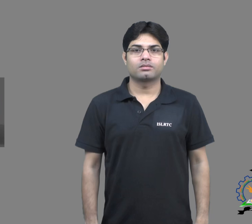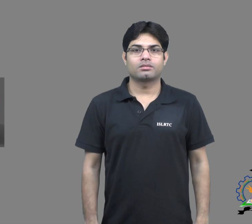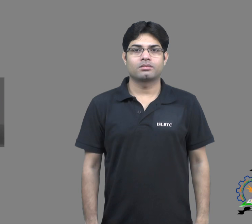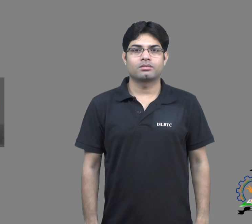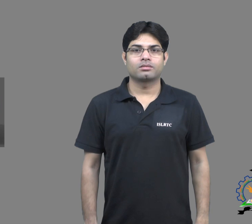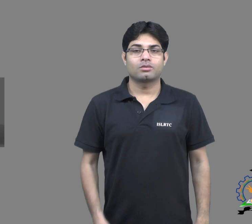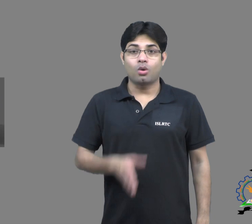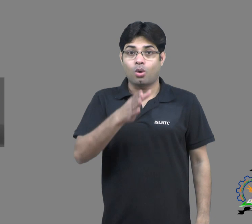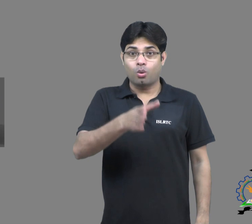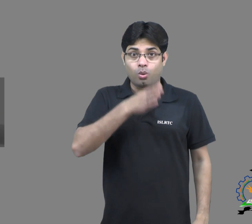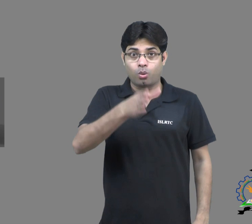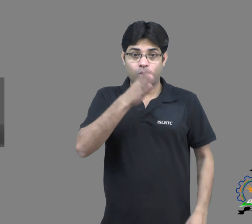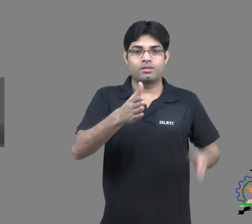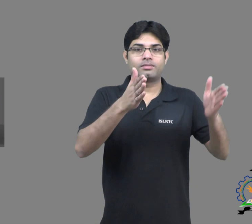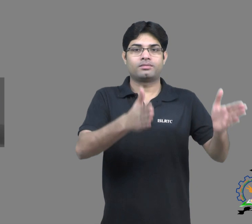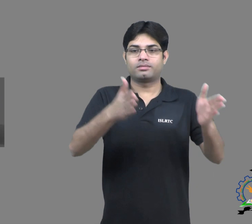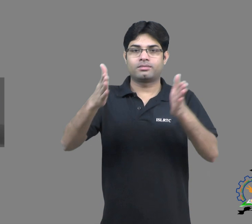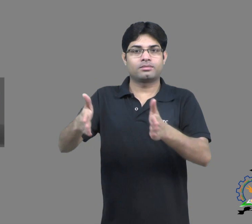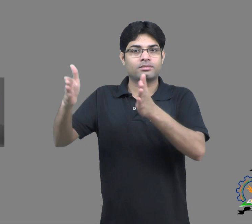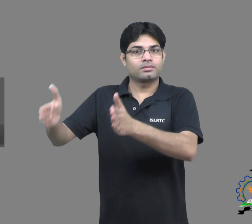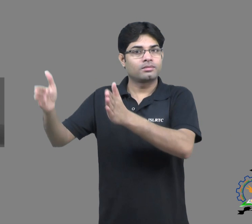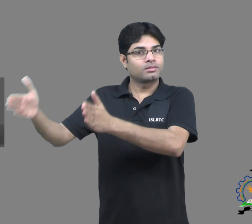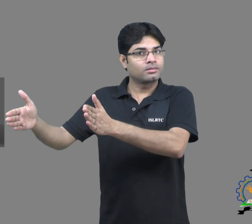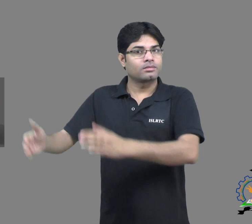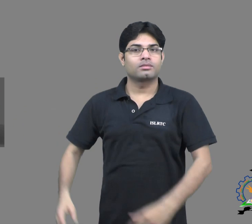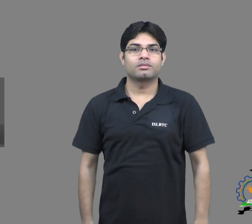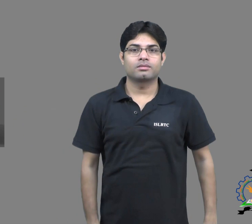Coach (Train)